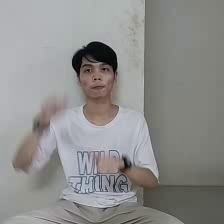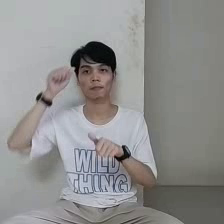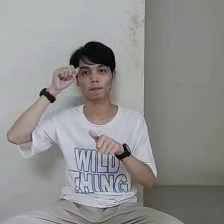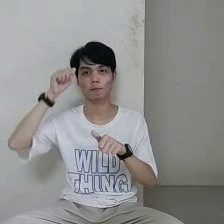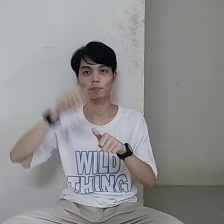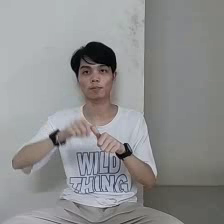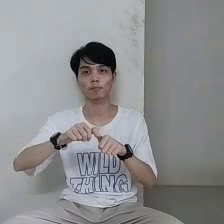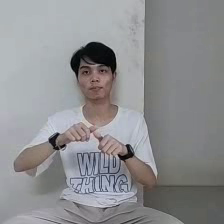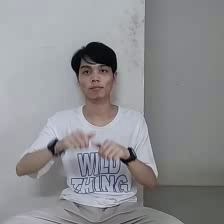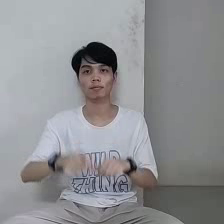Nhớ